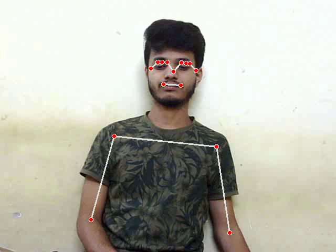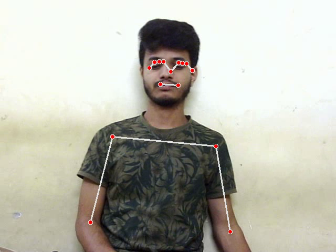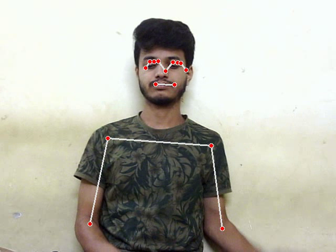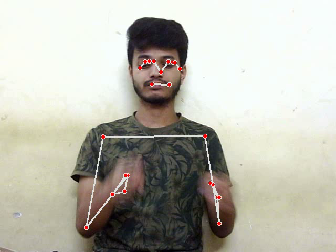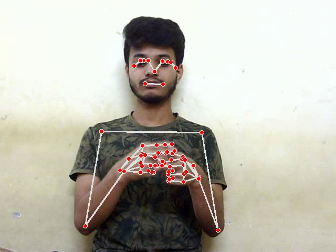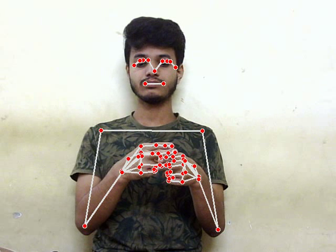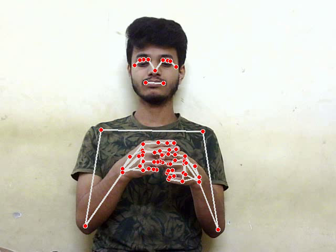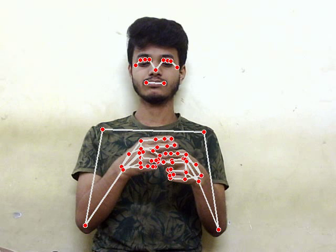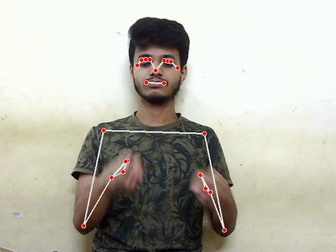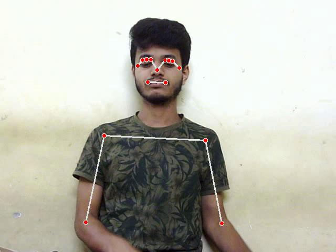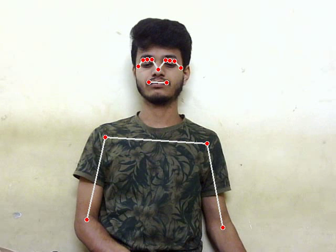name